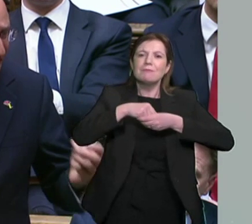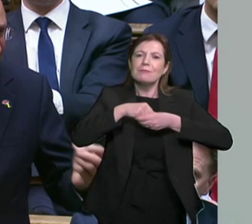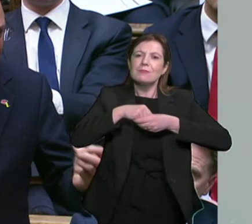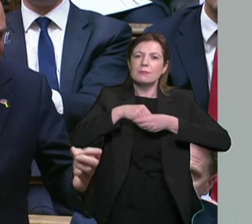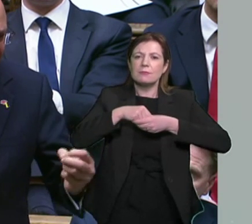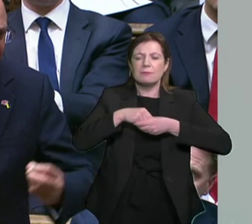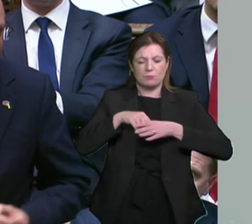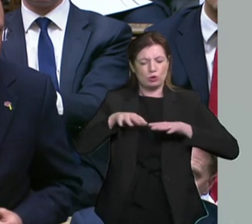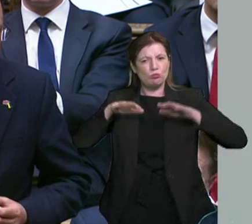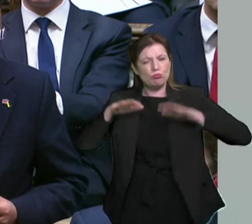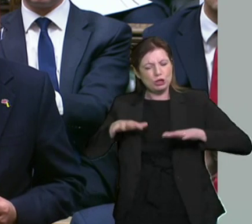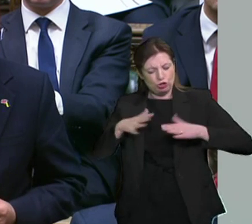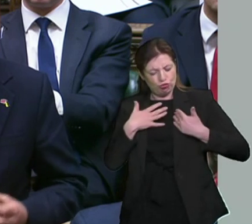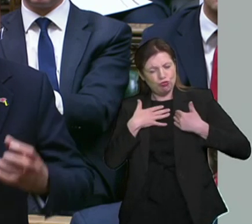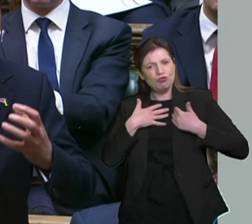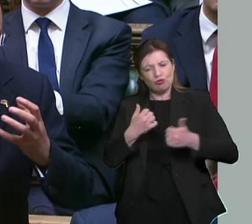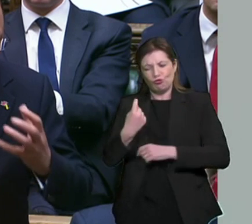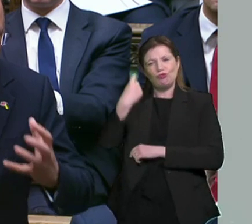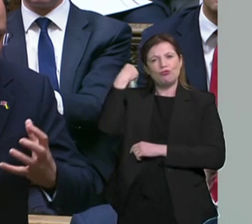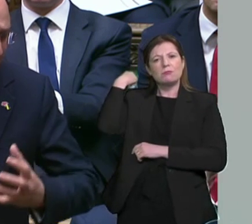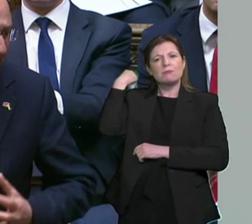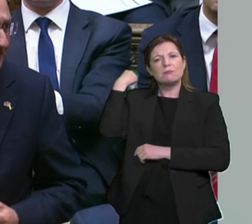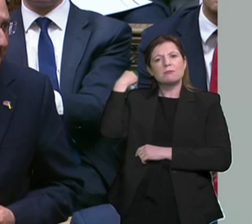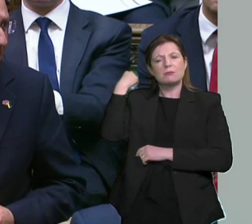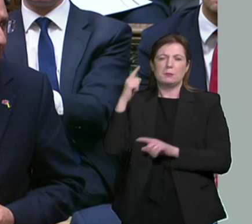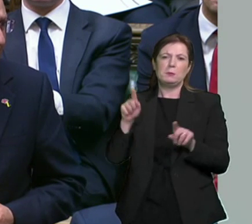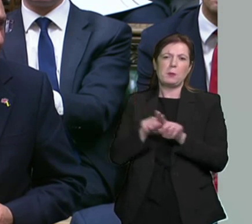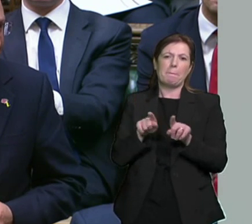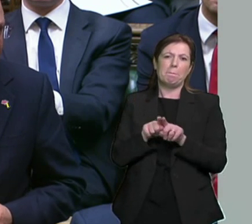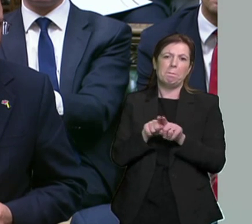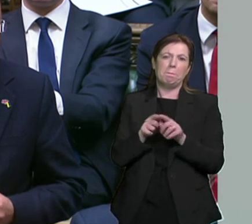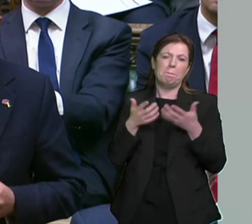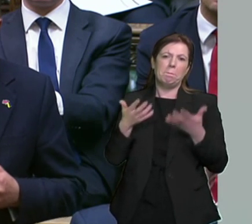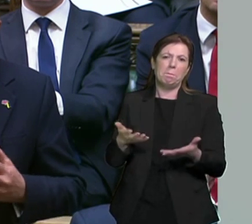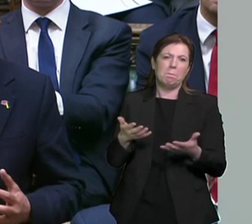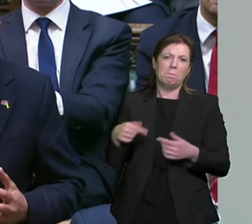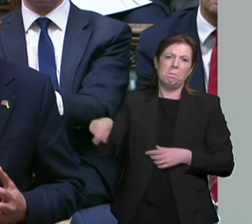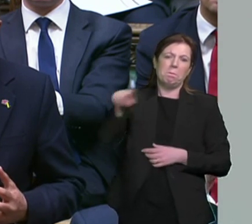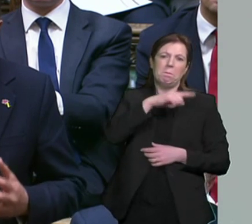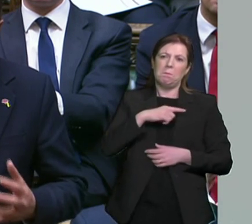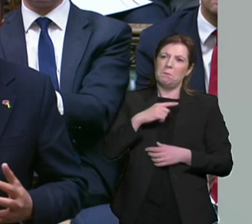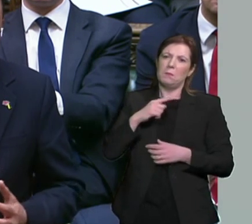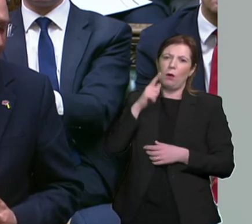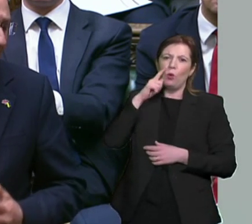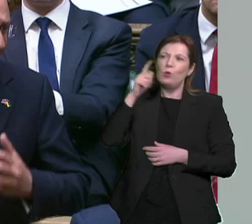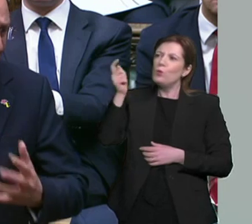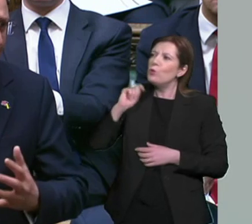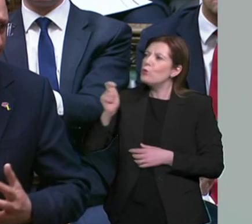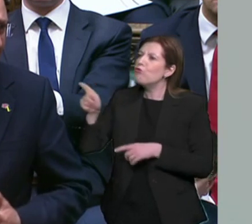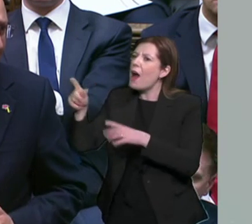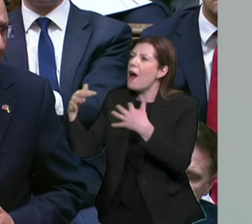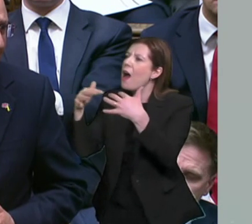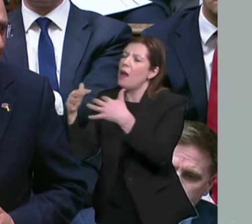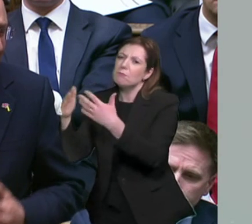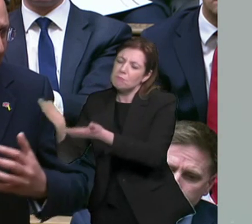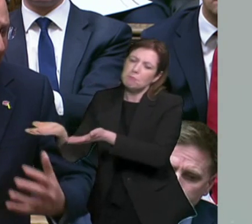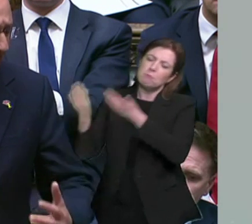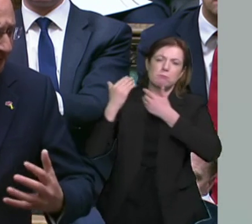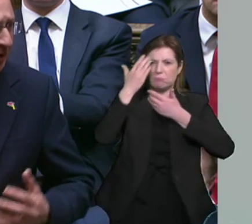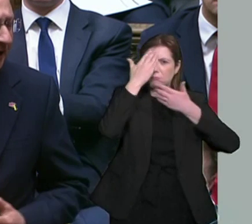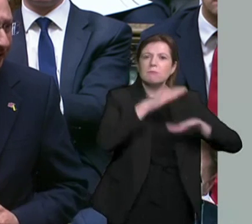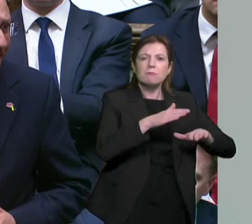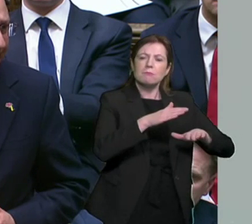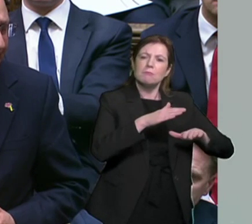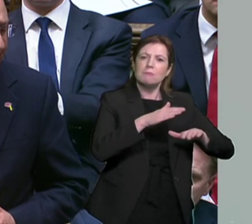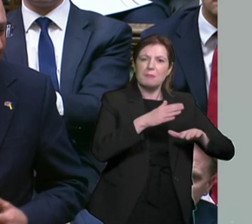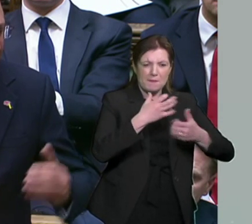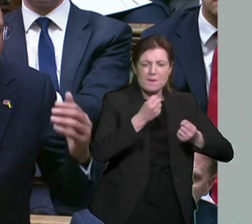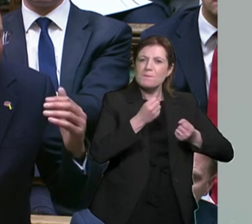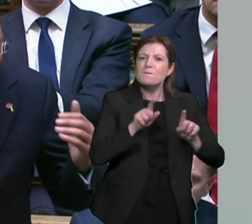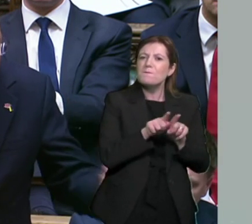That British generosity is again being seen as people open up their homes for those fleeing Ukraine and coming to our country.